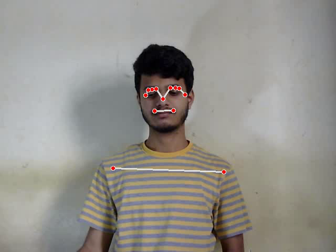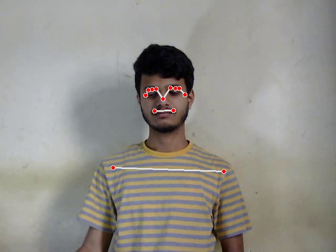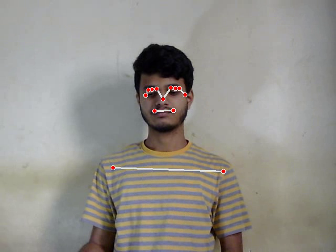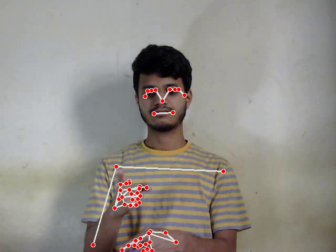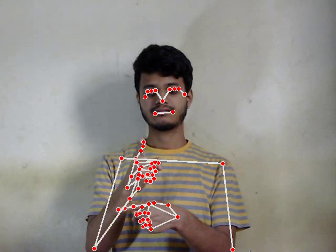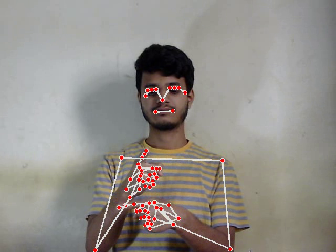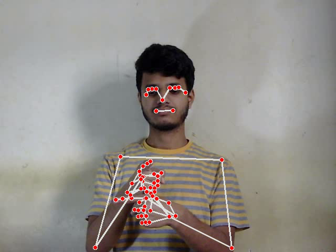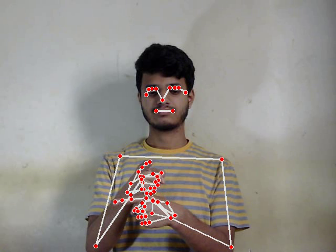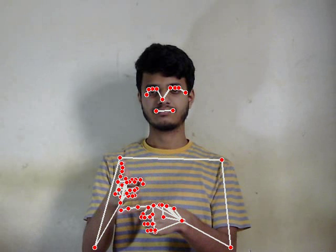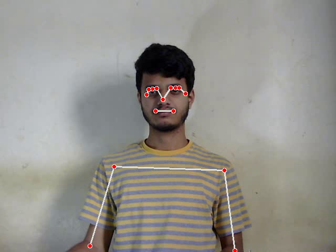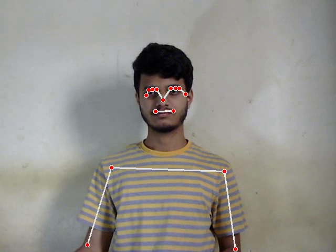right